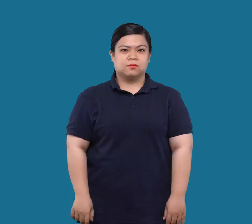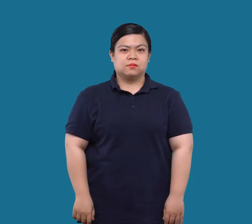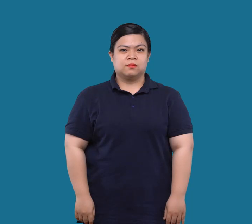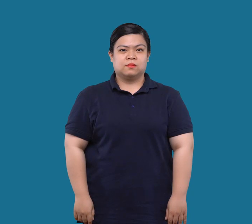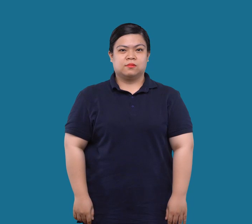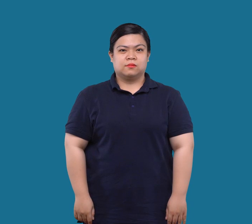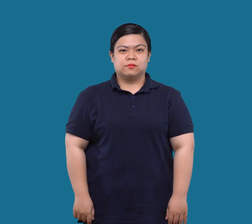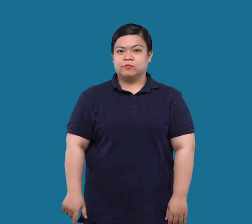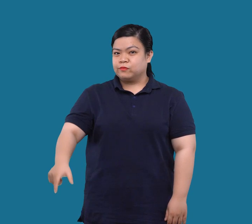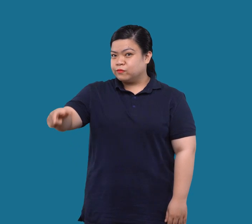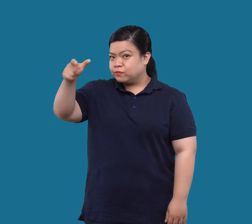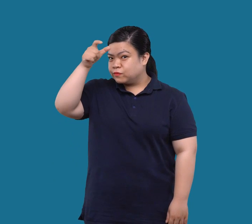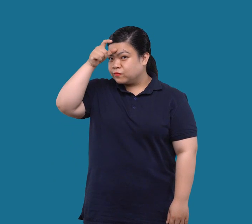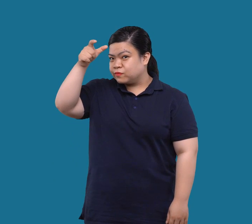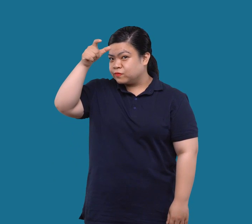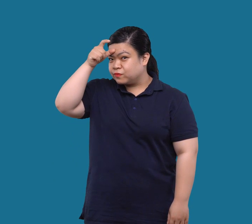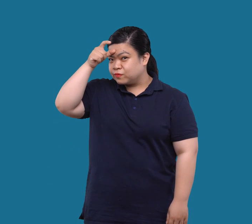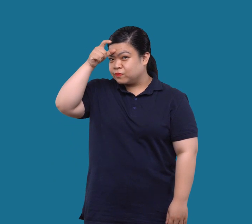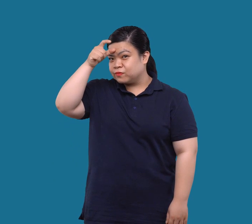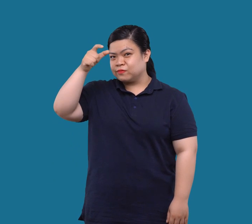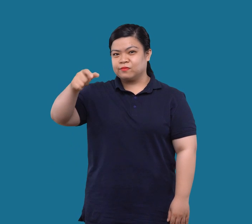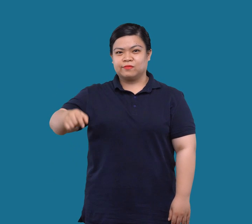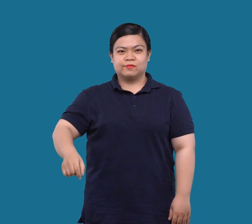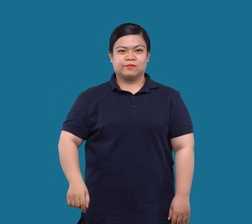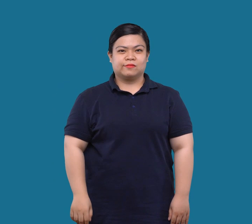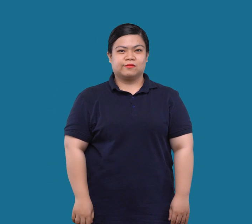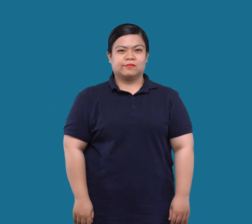chuyên gia